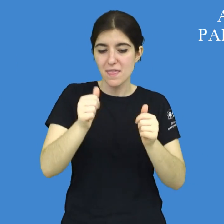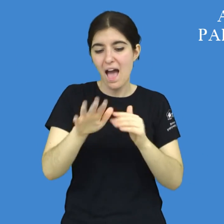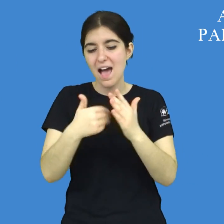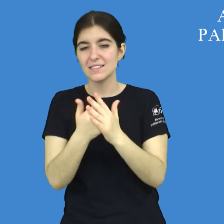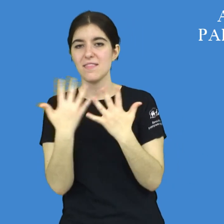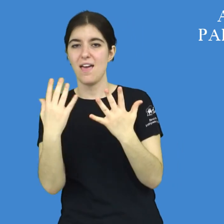hasta